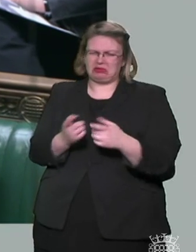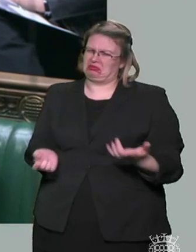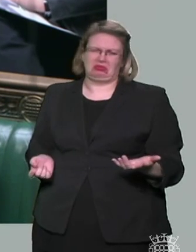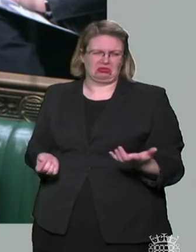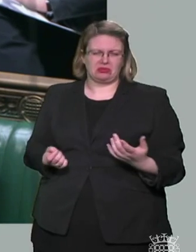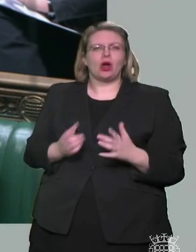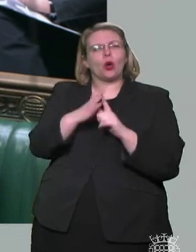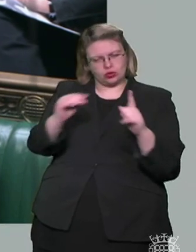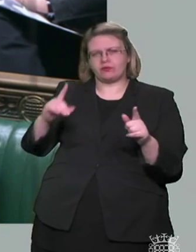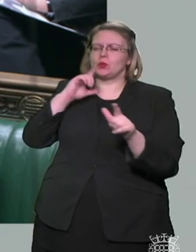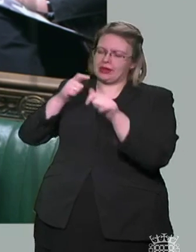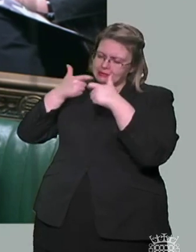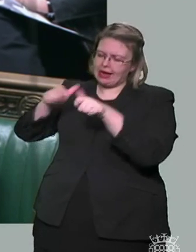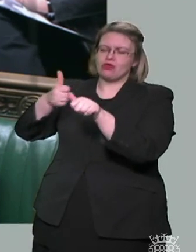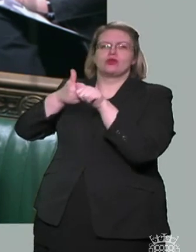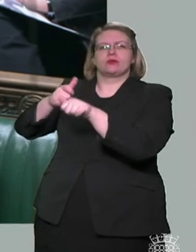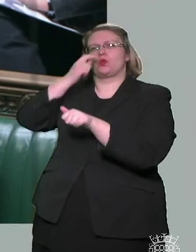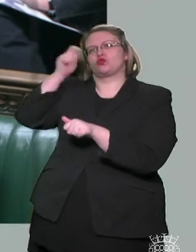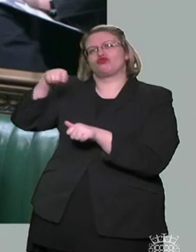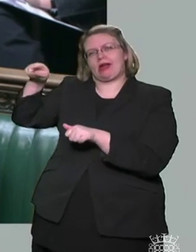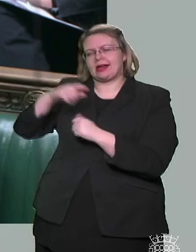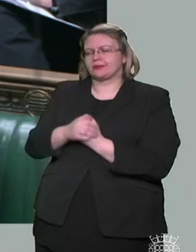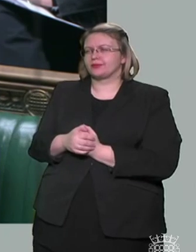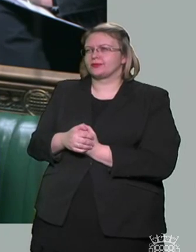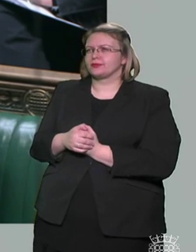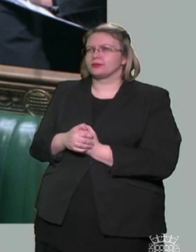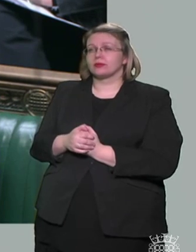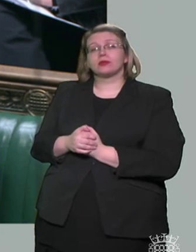We will go on with that.